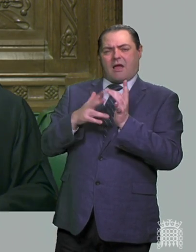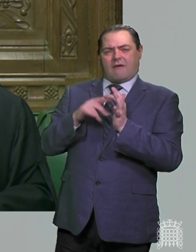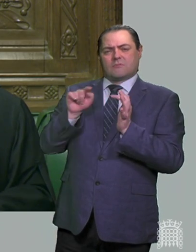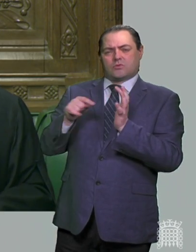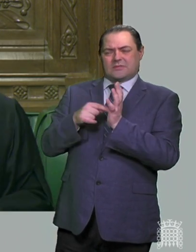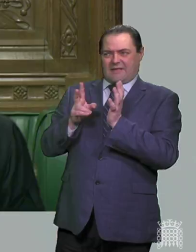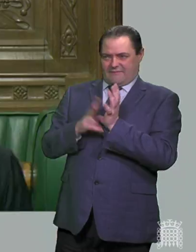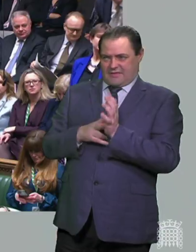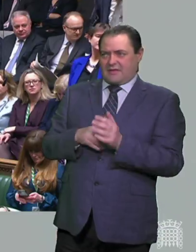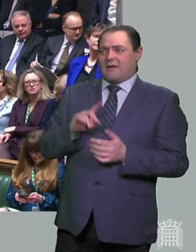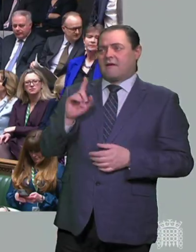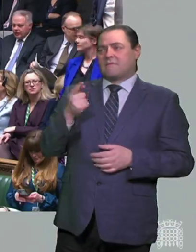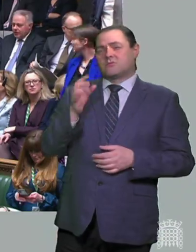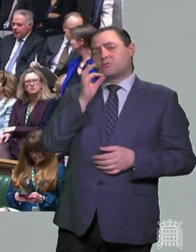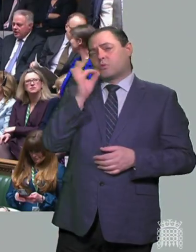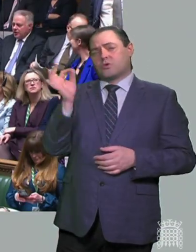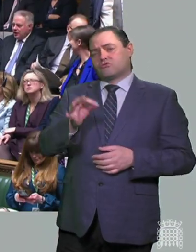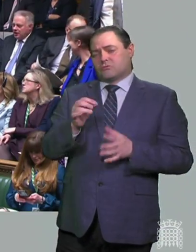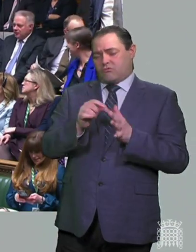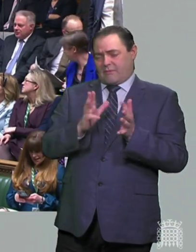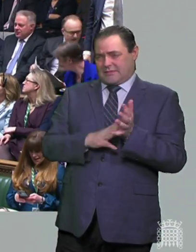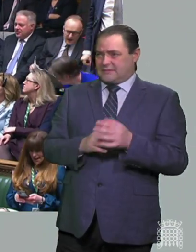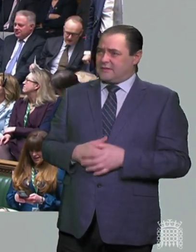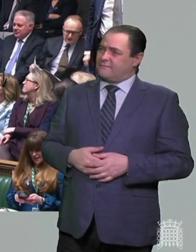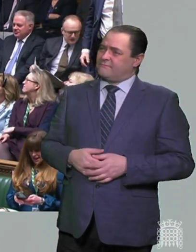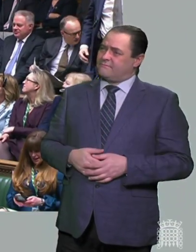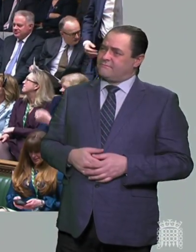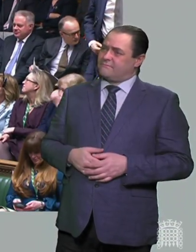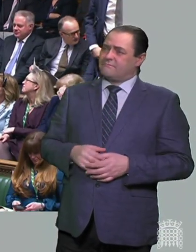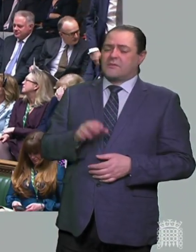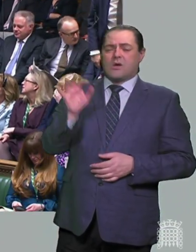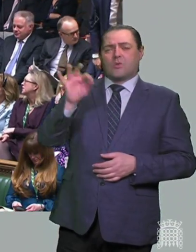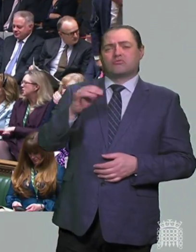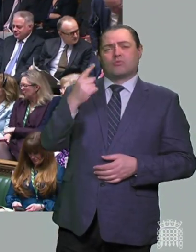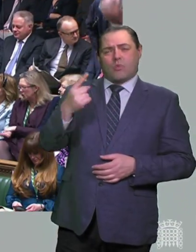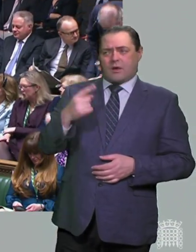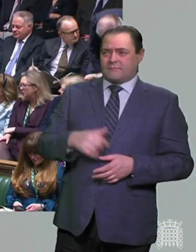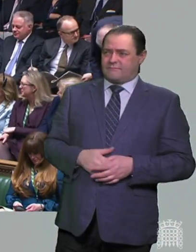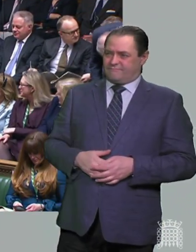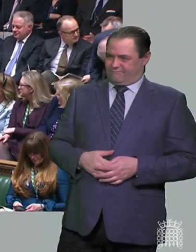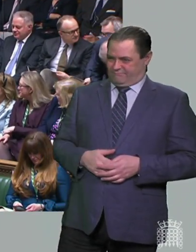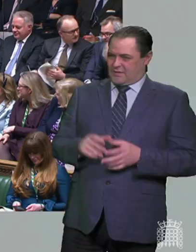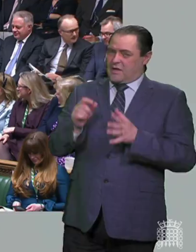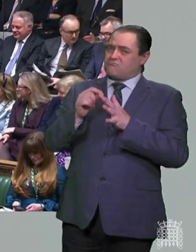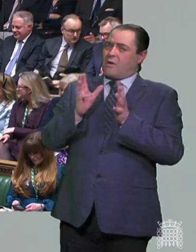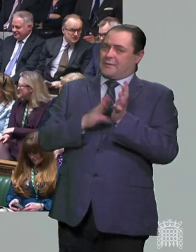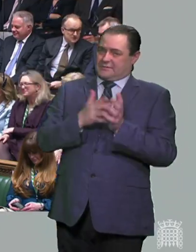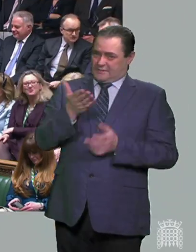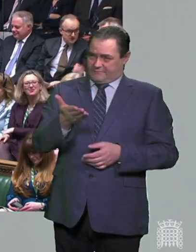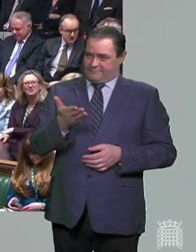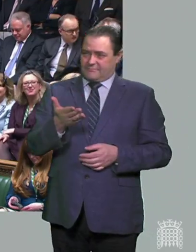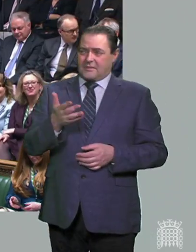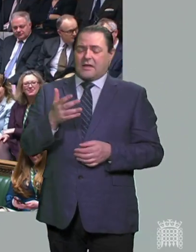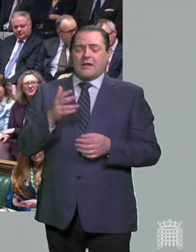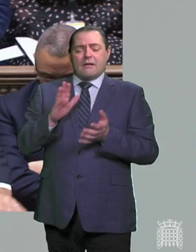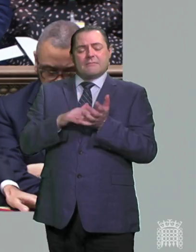If he will list his official engagements for Wednesday 22 March.